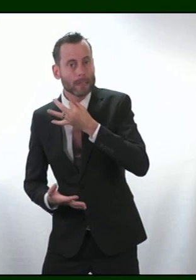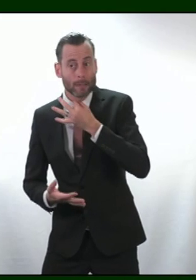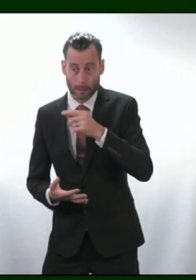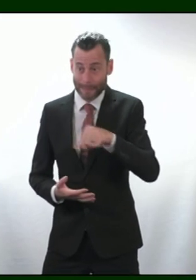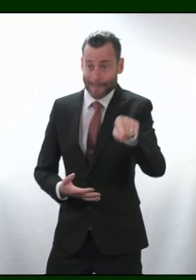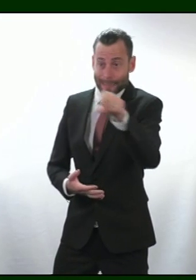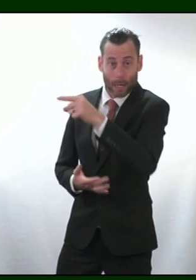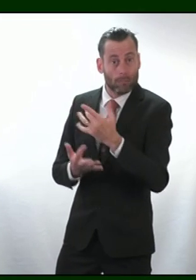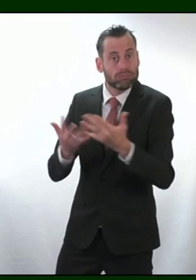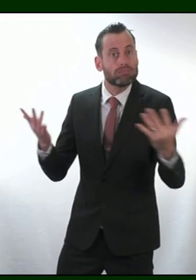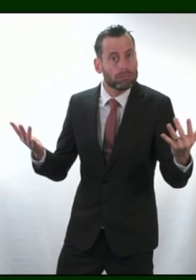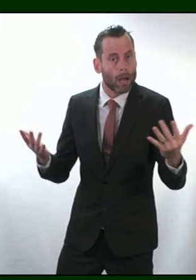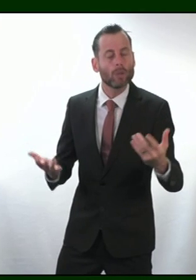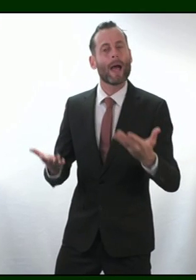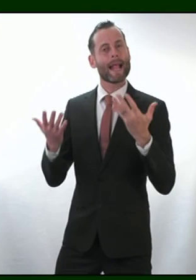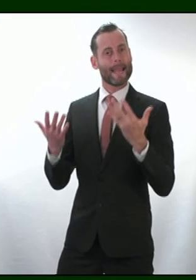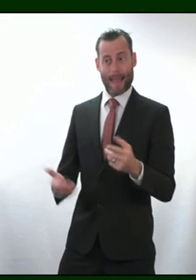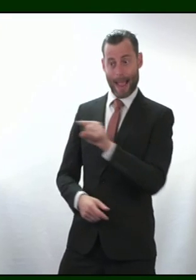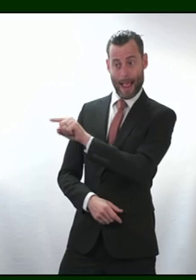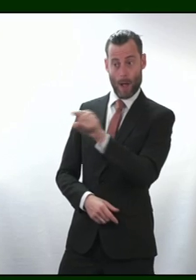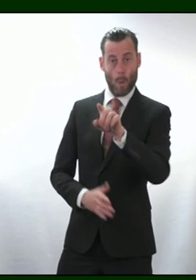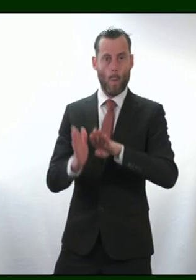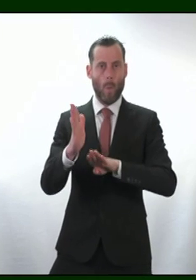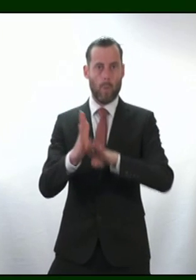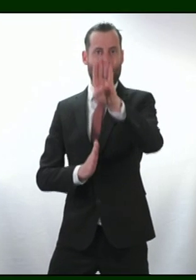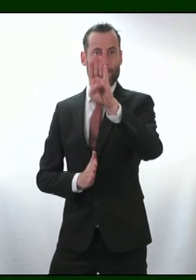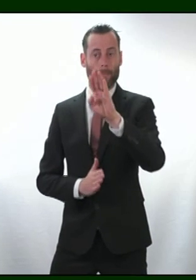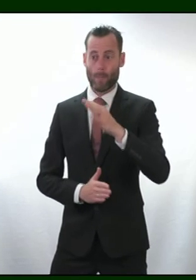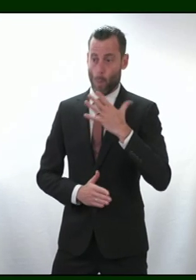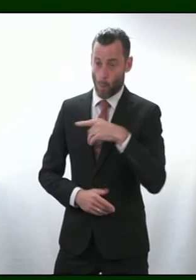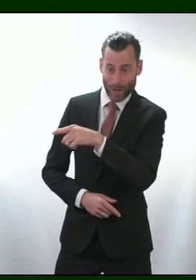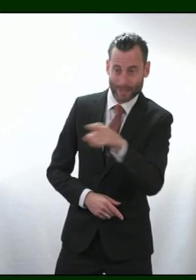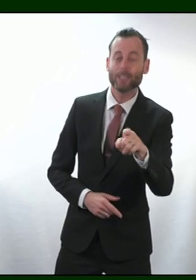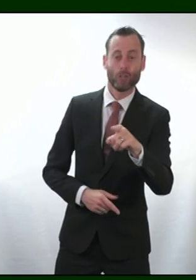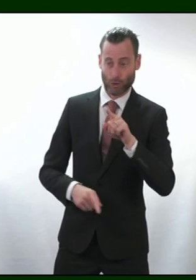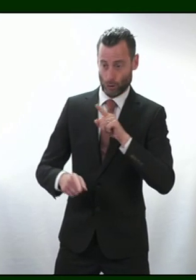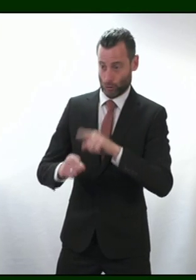What we are trying to do now is meet that demand at record speed.